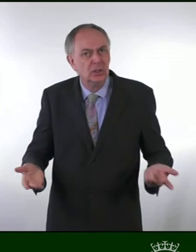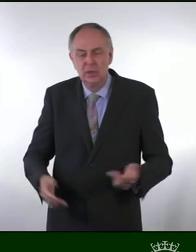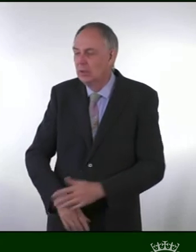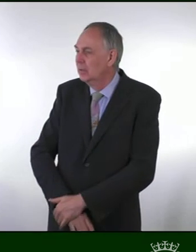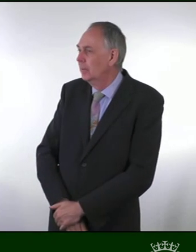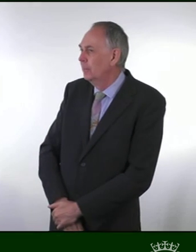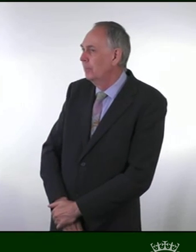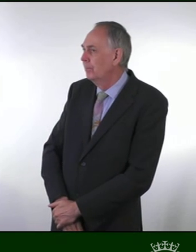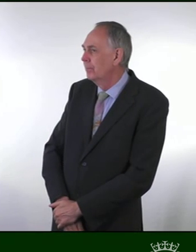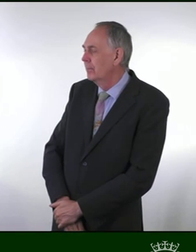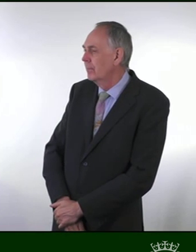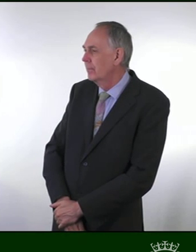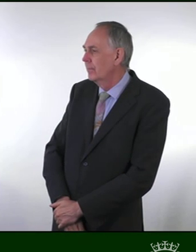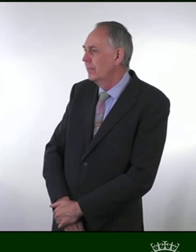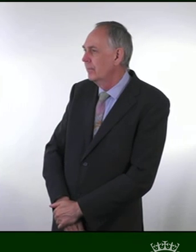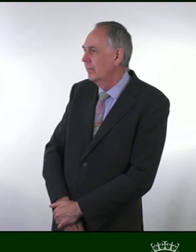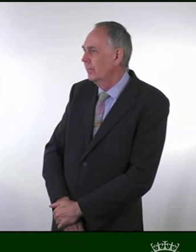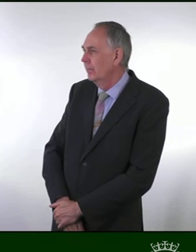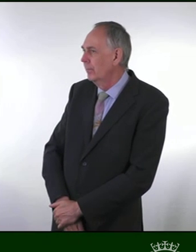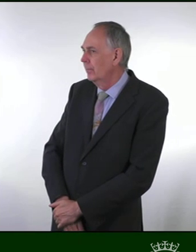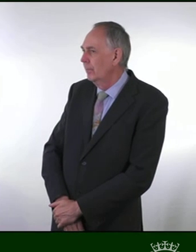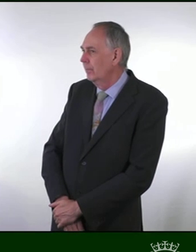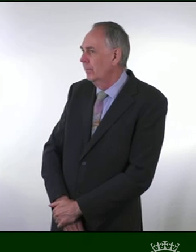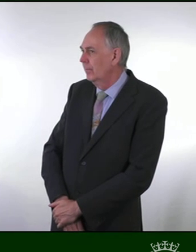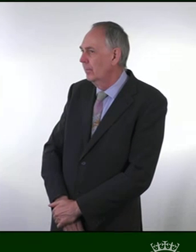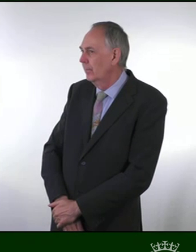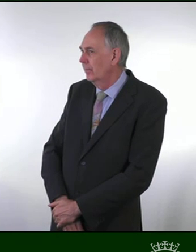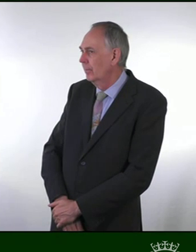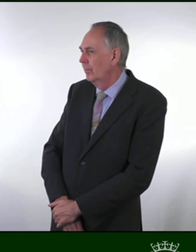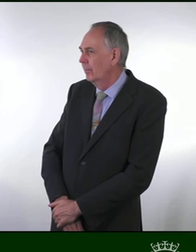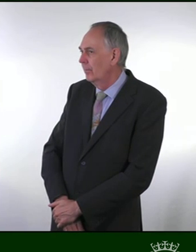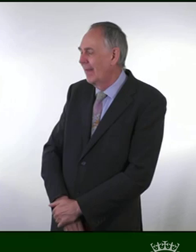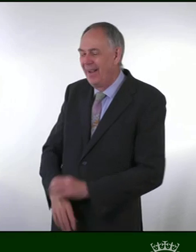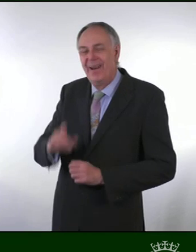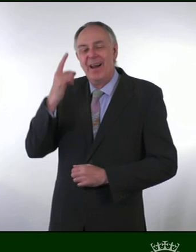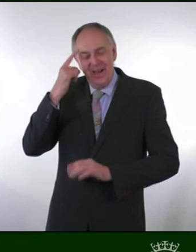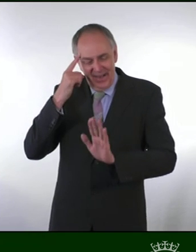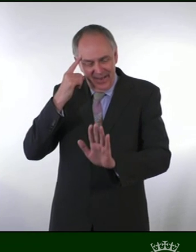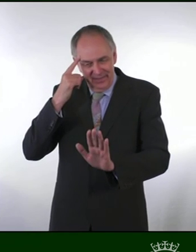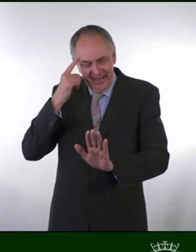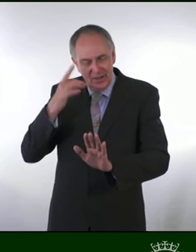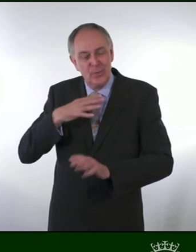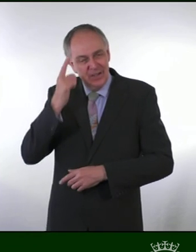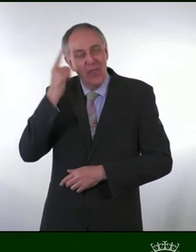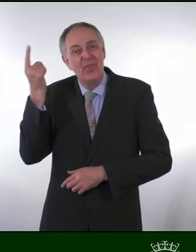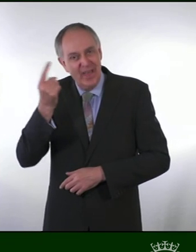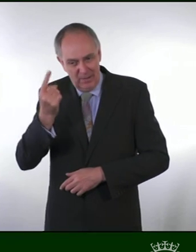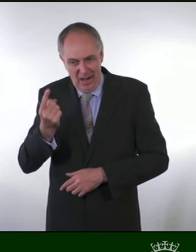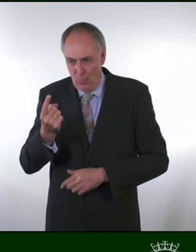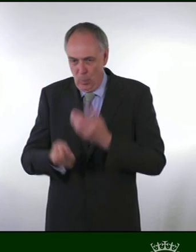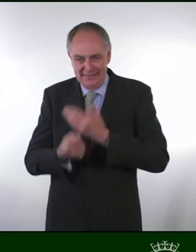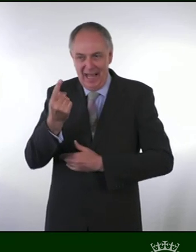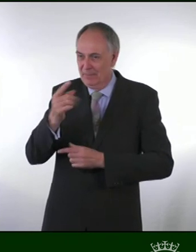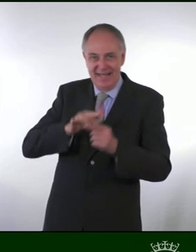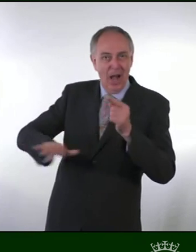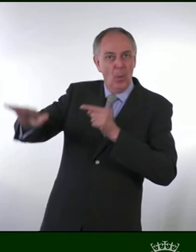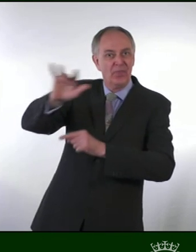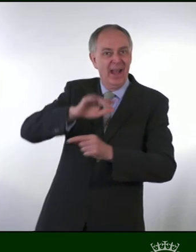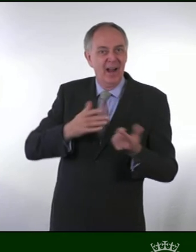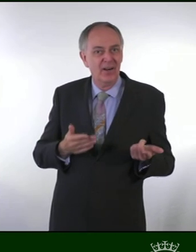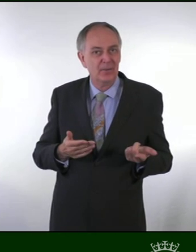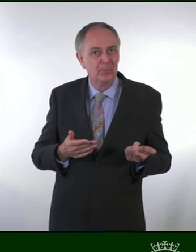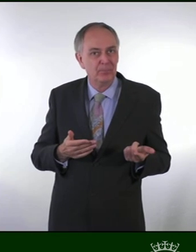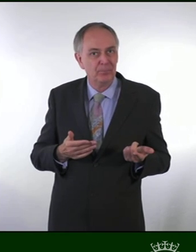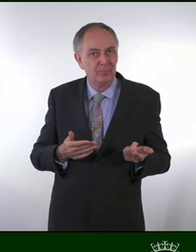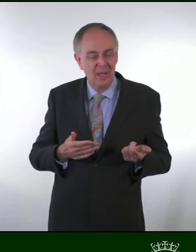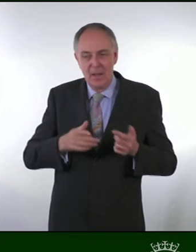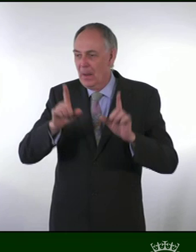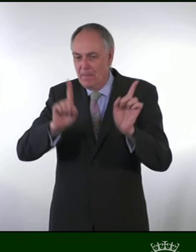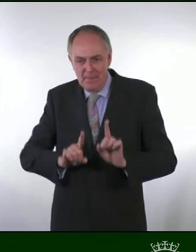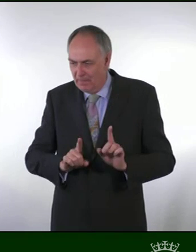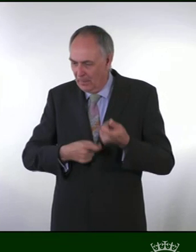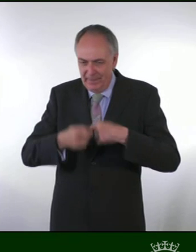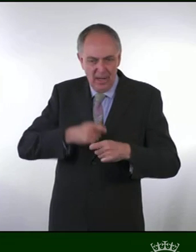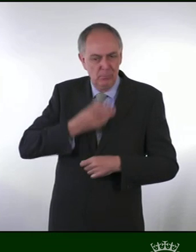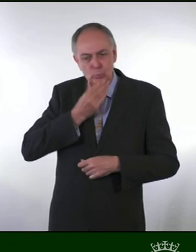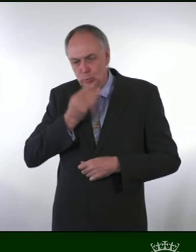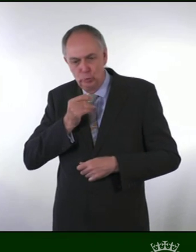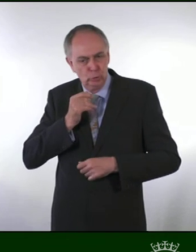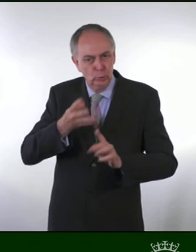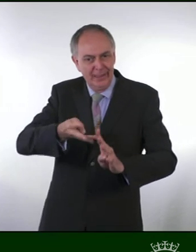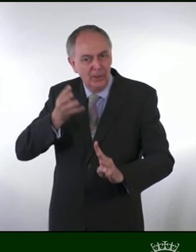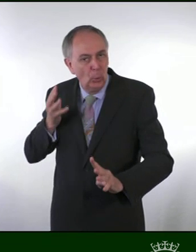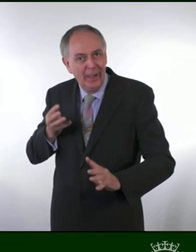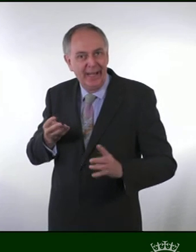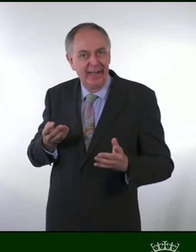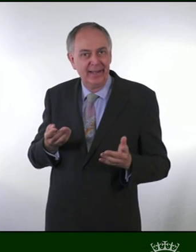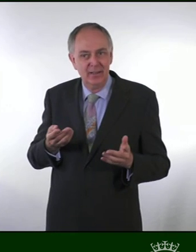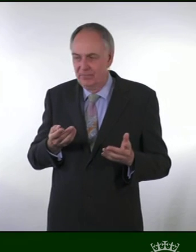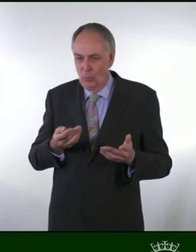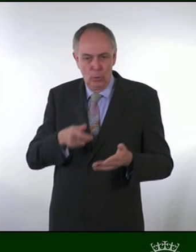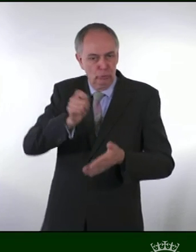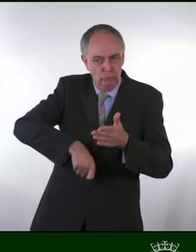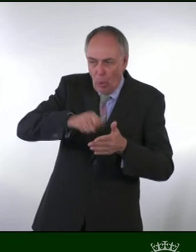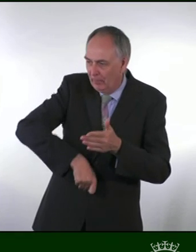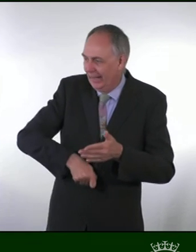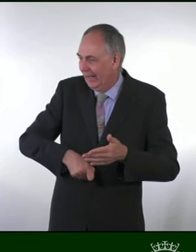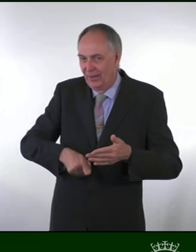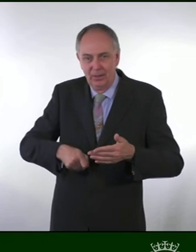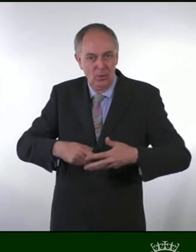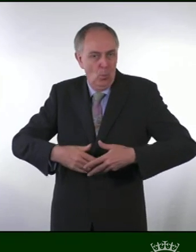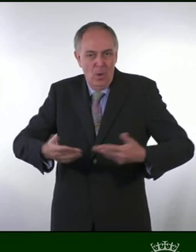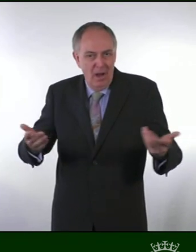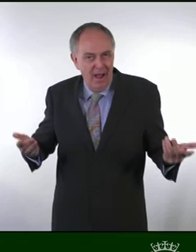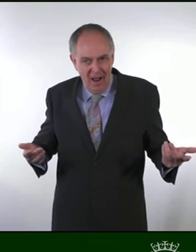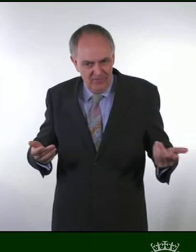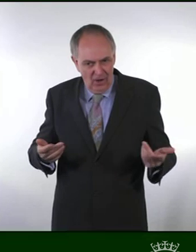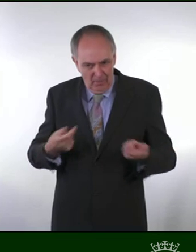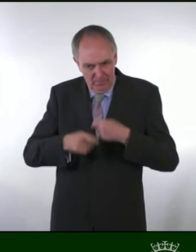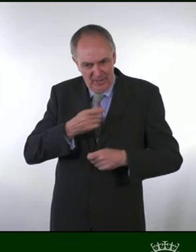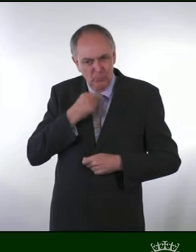Again, I do think that the right honourable and learned Gentleman needs to consider what is really going on throughout the country, where ordinary people are getting used to queuing for long periods to do their shopping or whatever it happens to be.